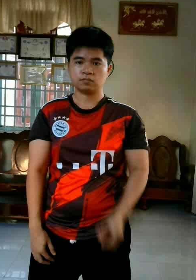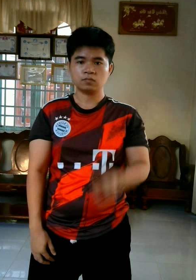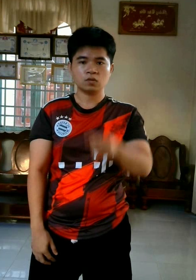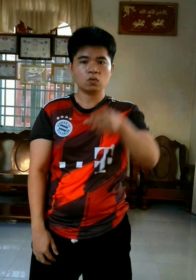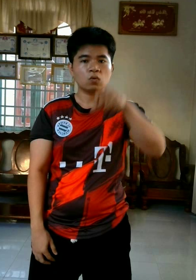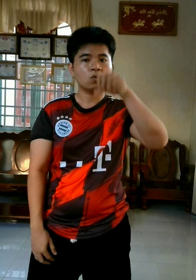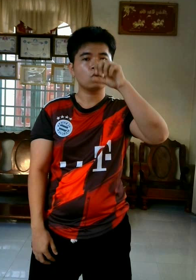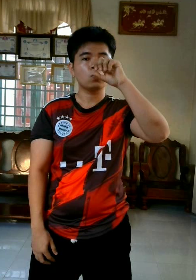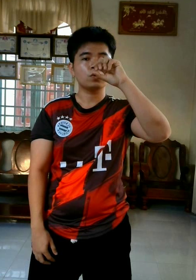uong nuoc